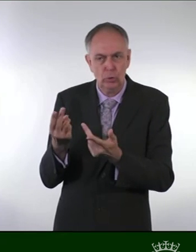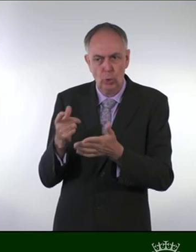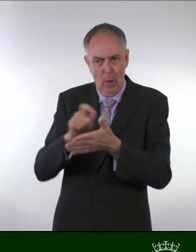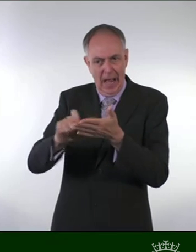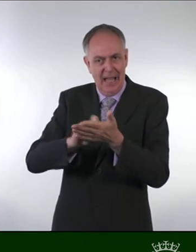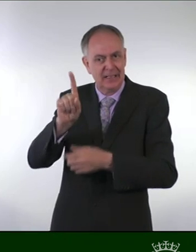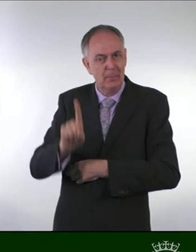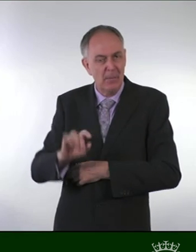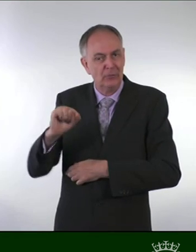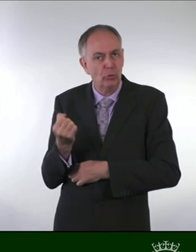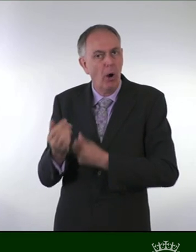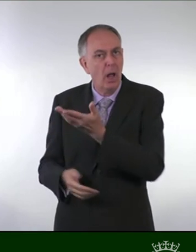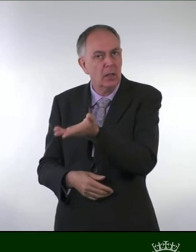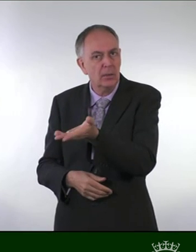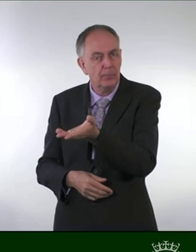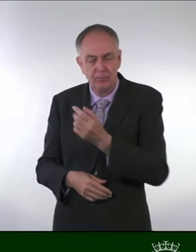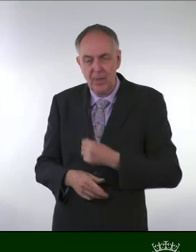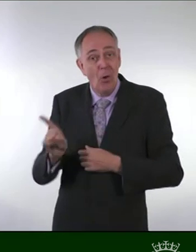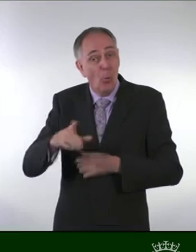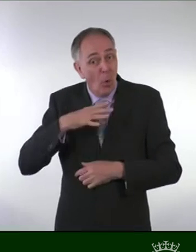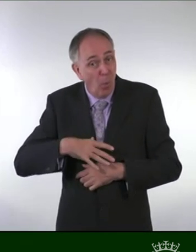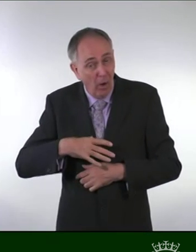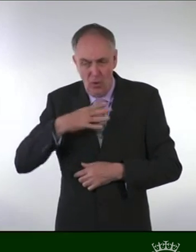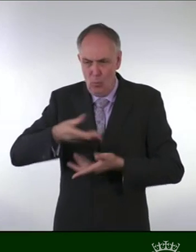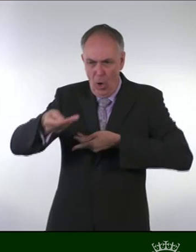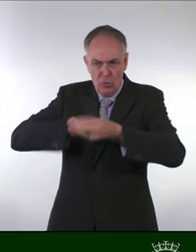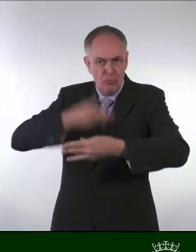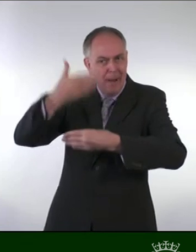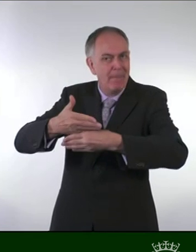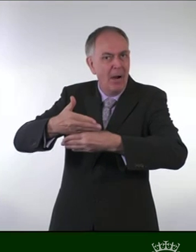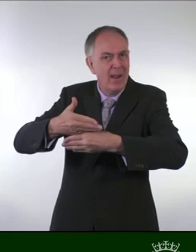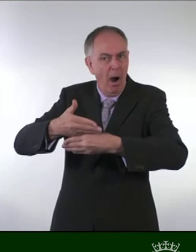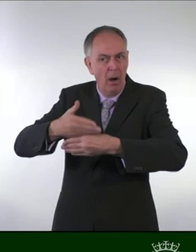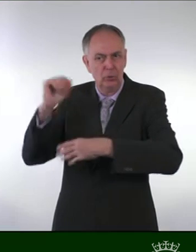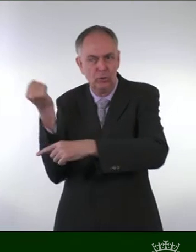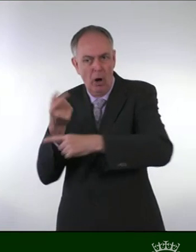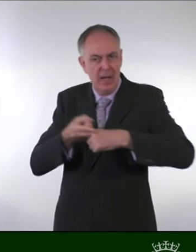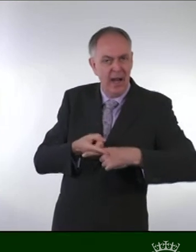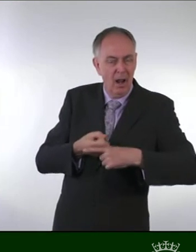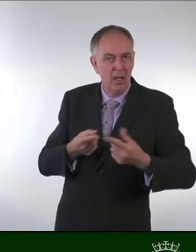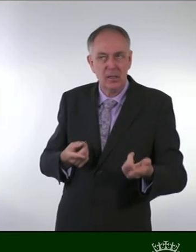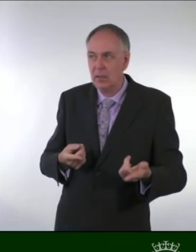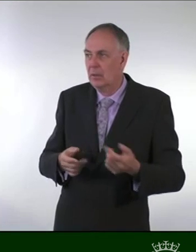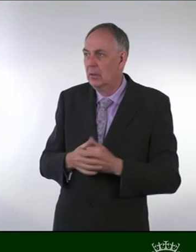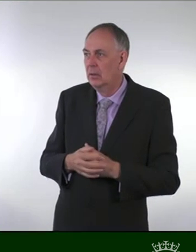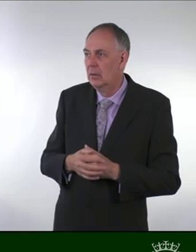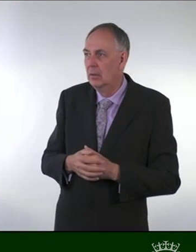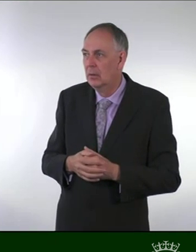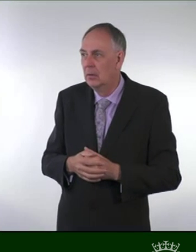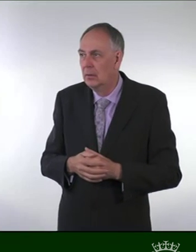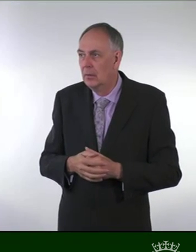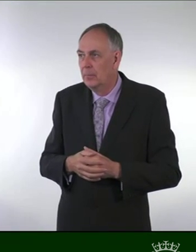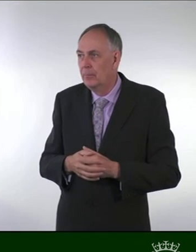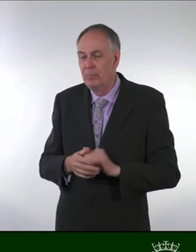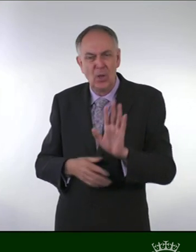What he wants, by contrast, is trade barriers between England and Scotland, and nobody being able to use sterling in Stirling.